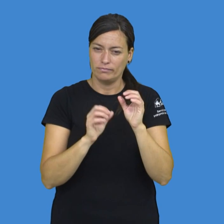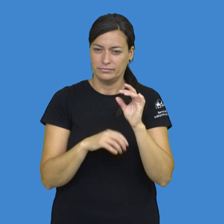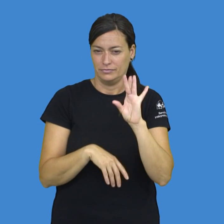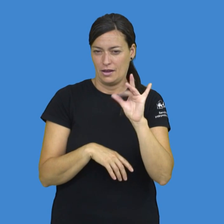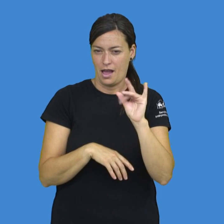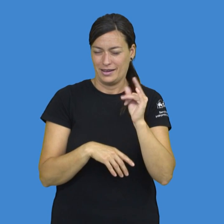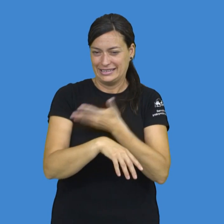azúcar